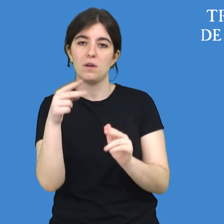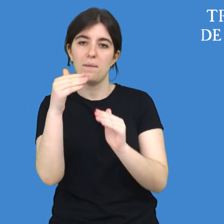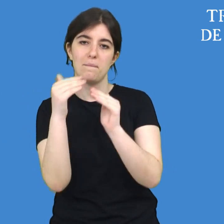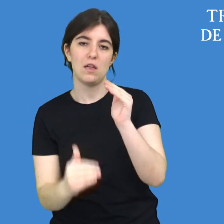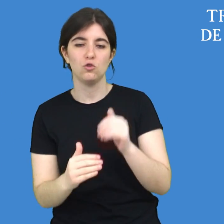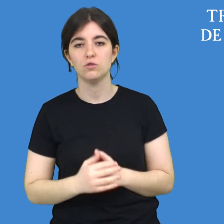inferior